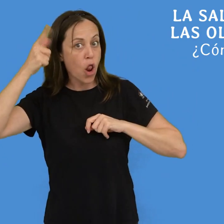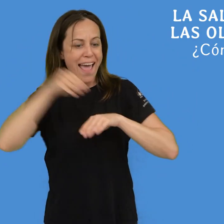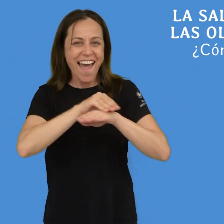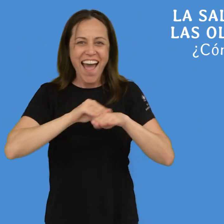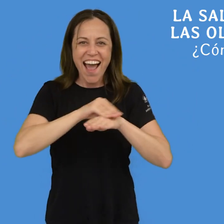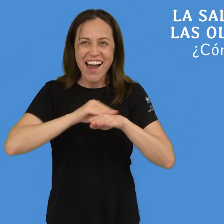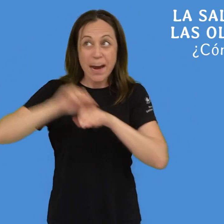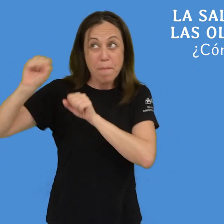alcohol